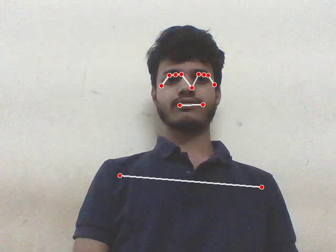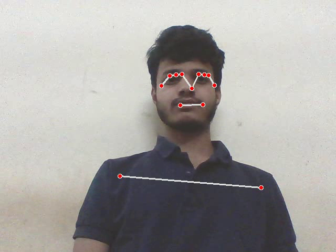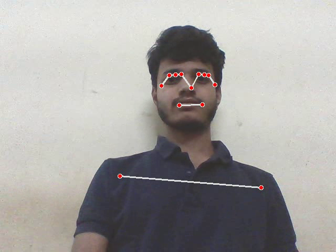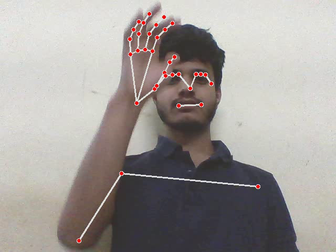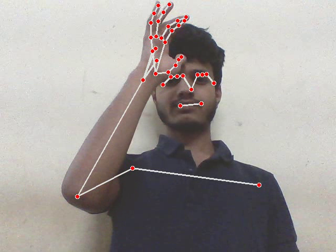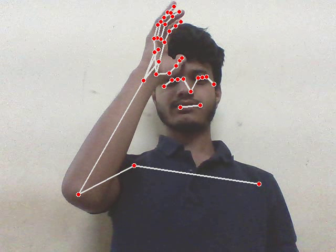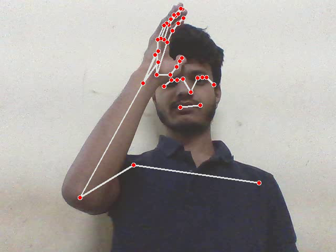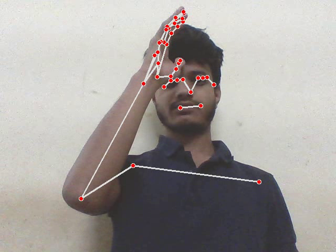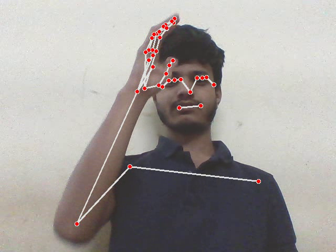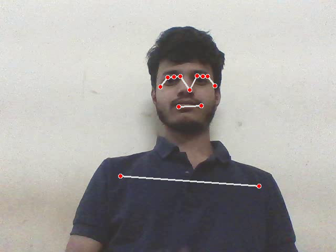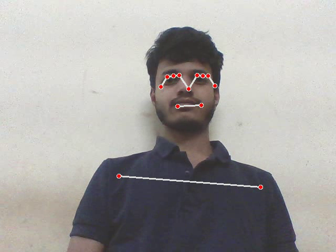father